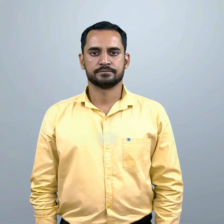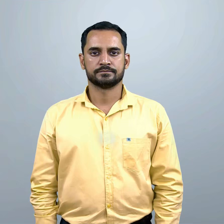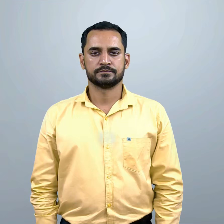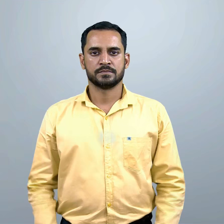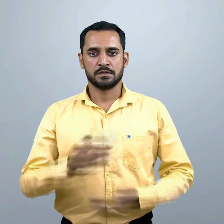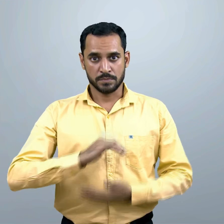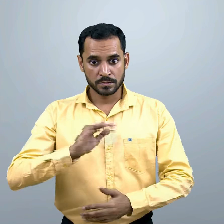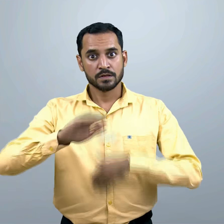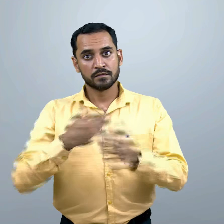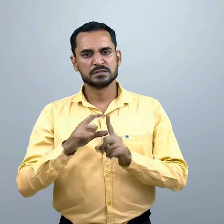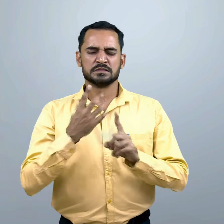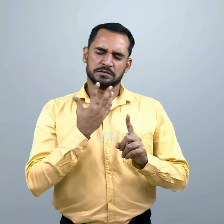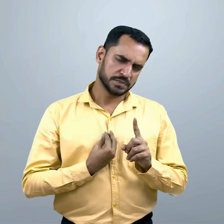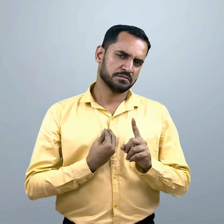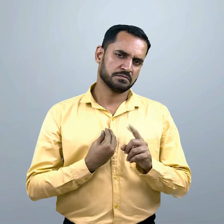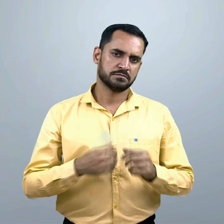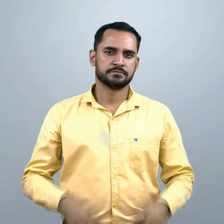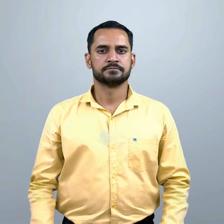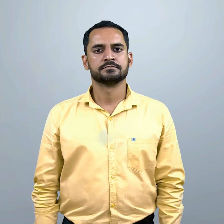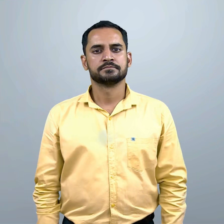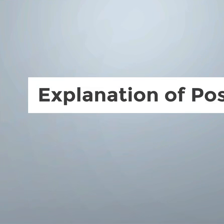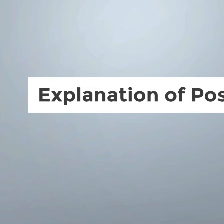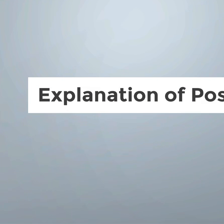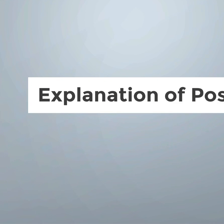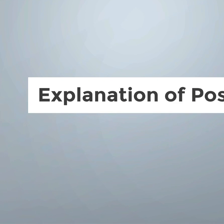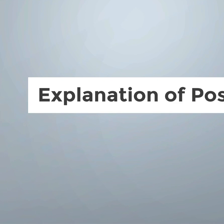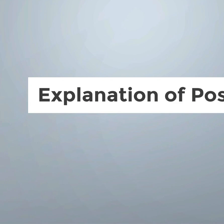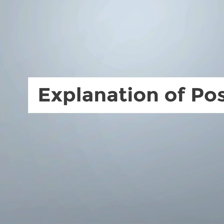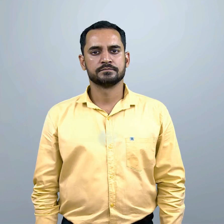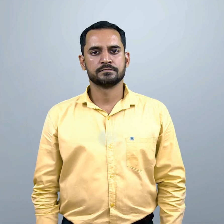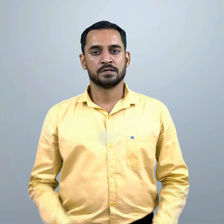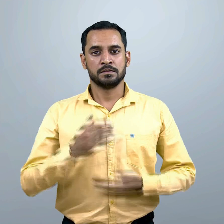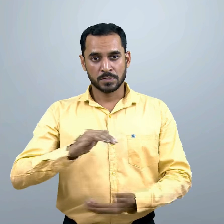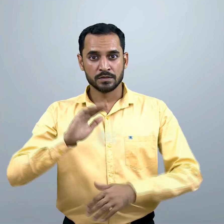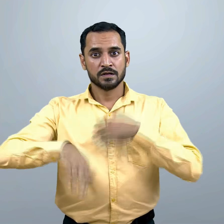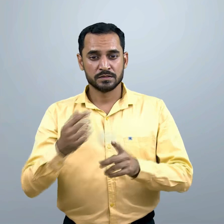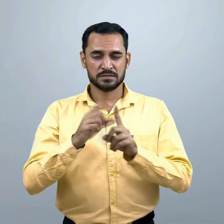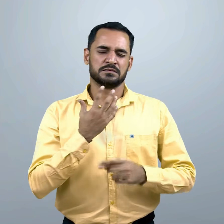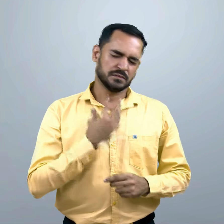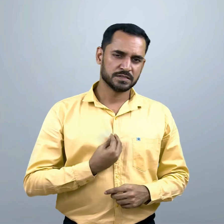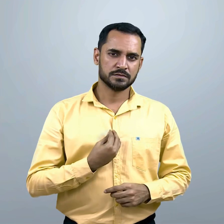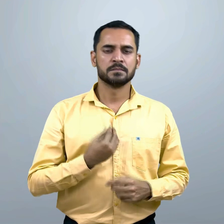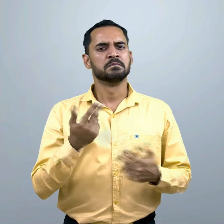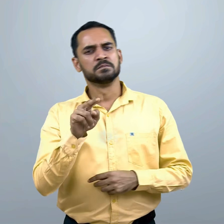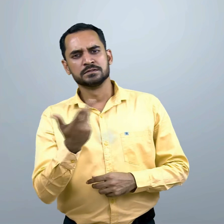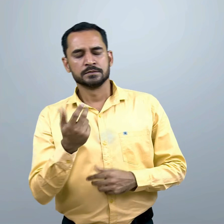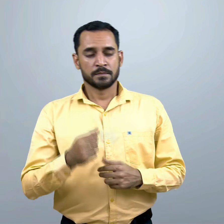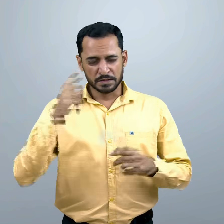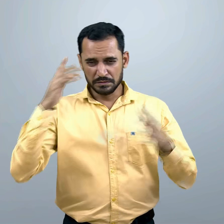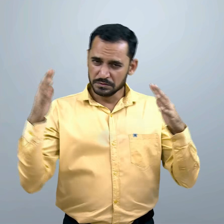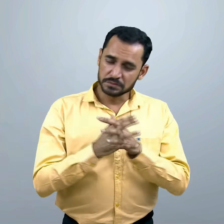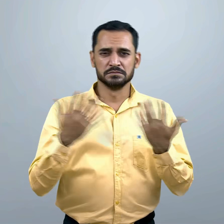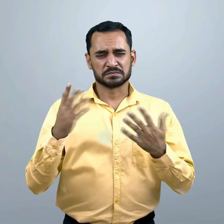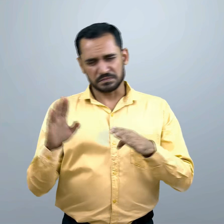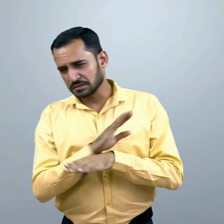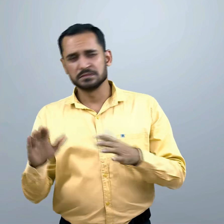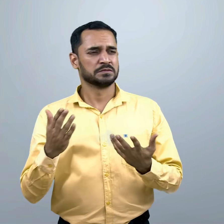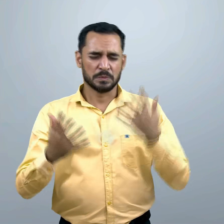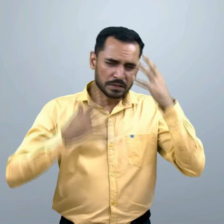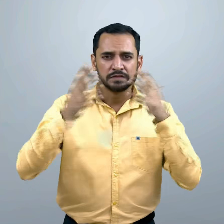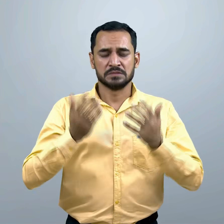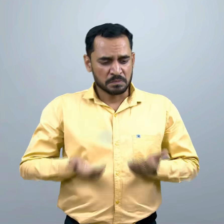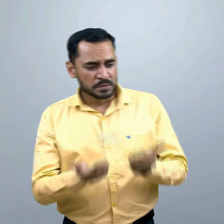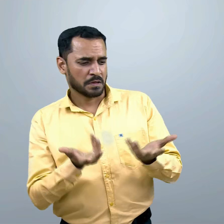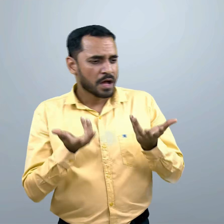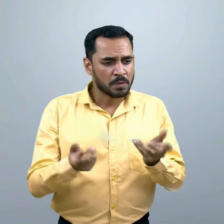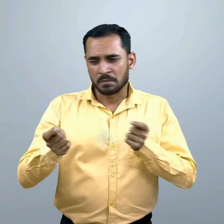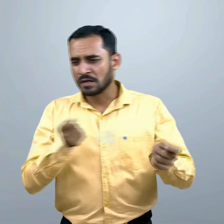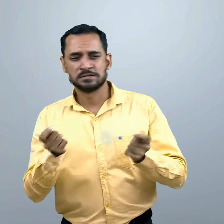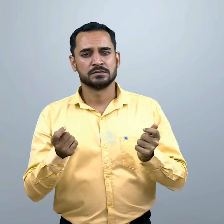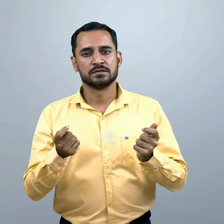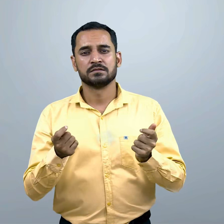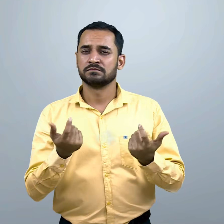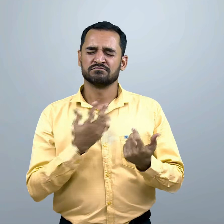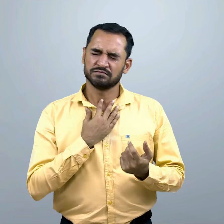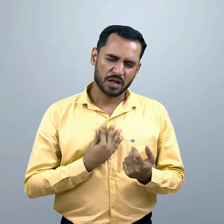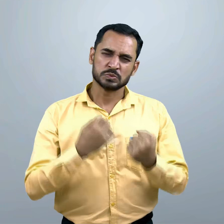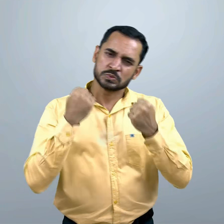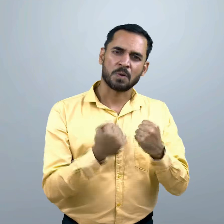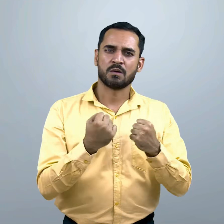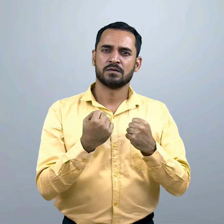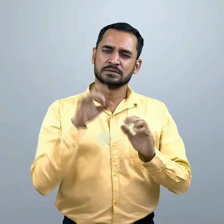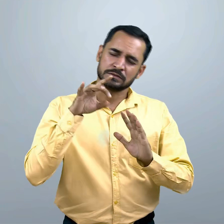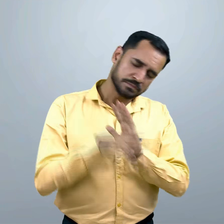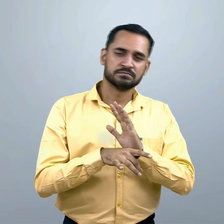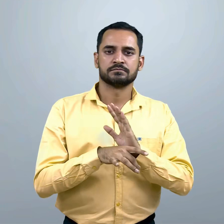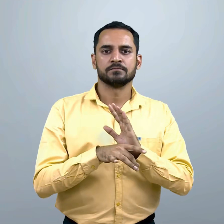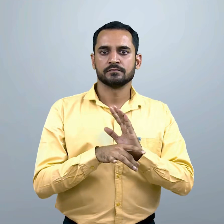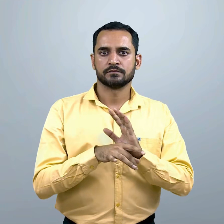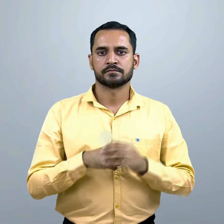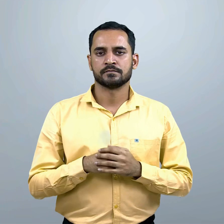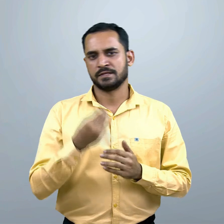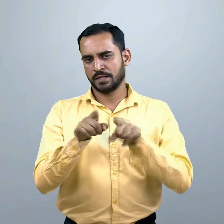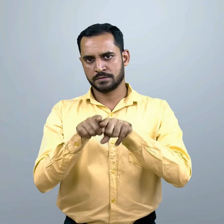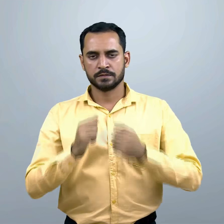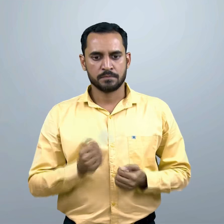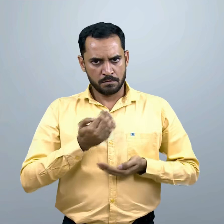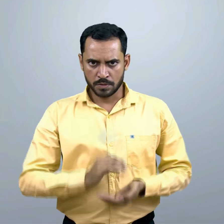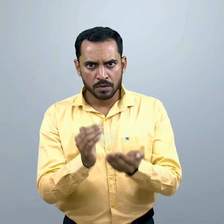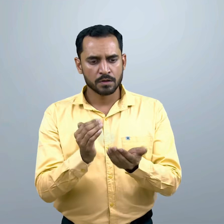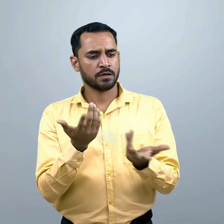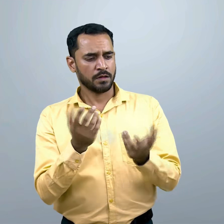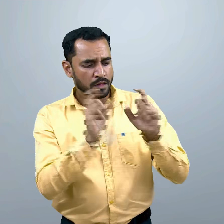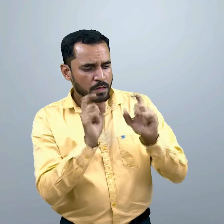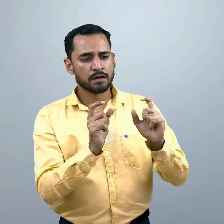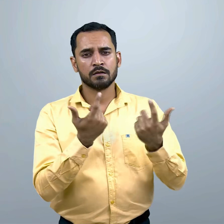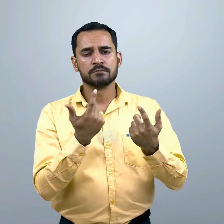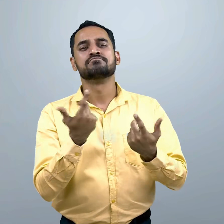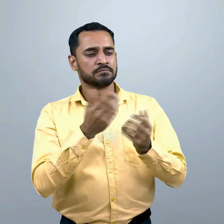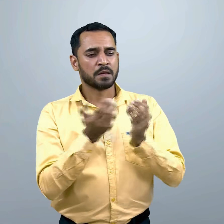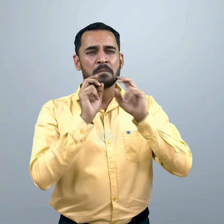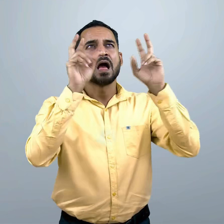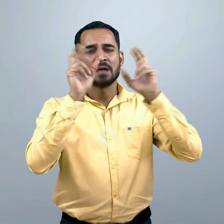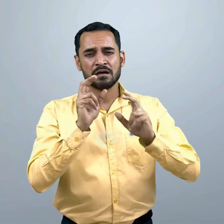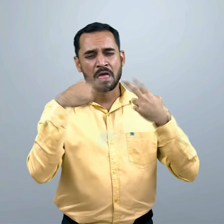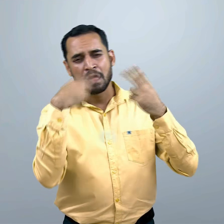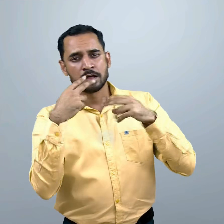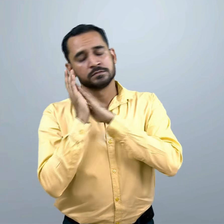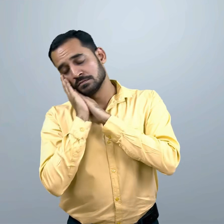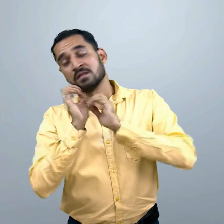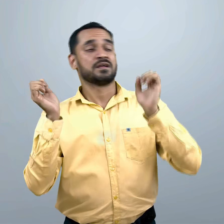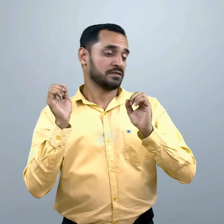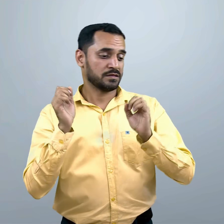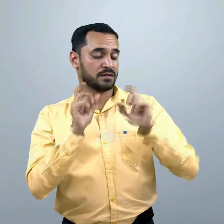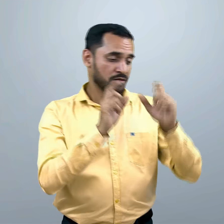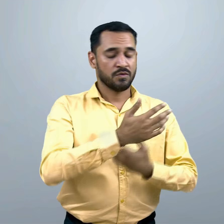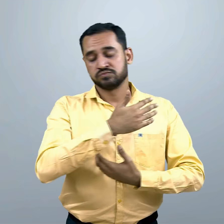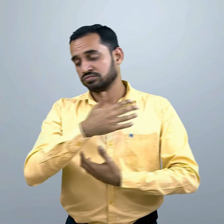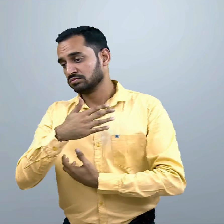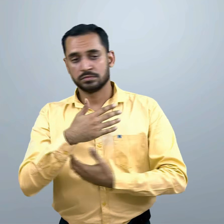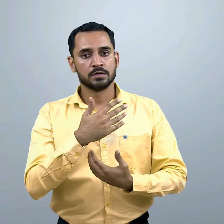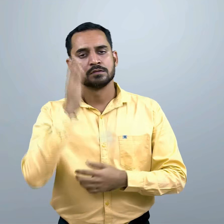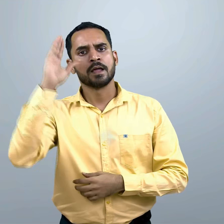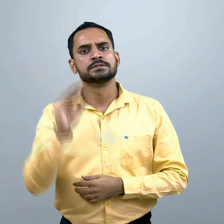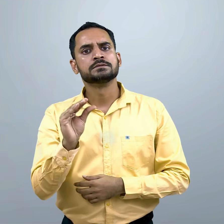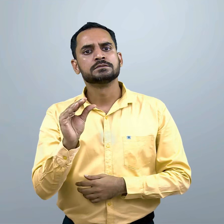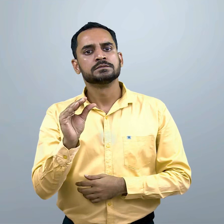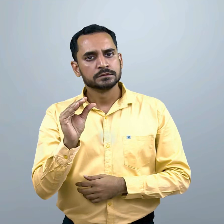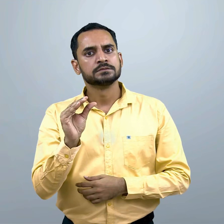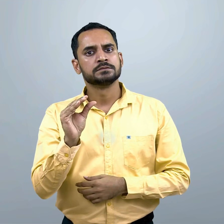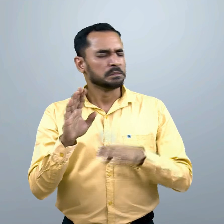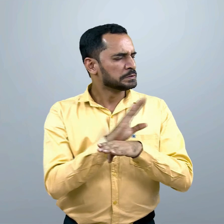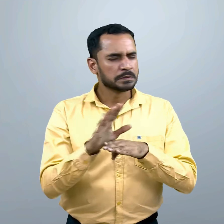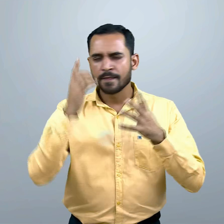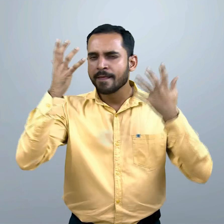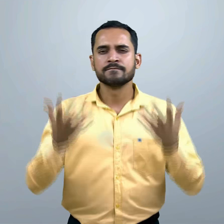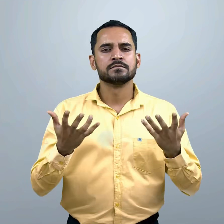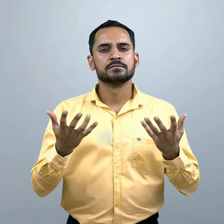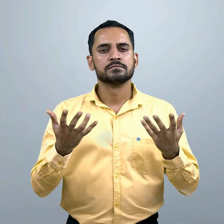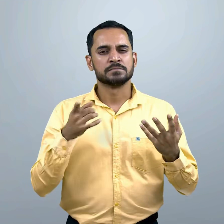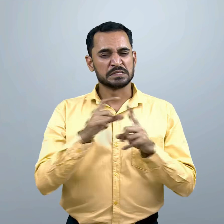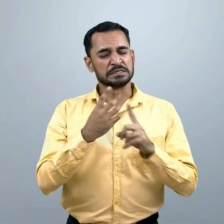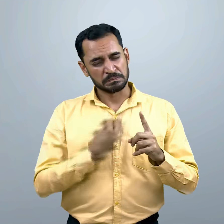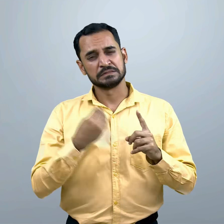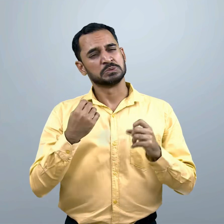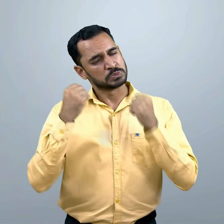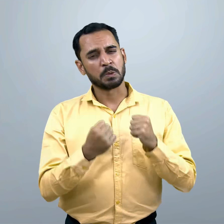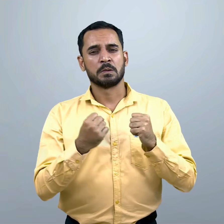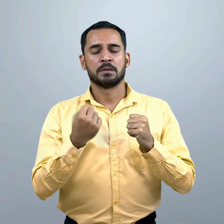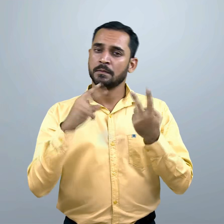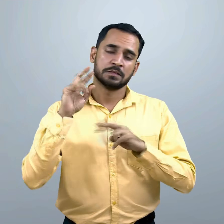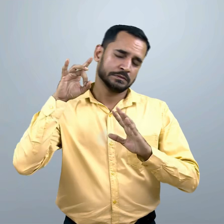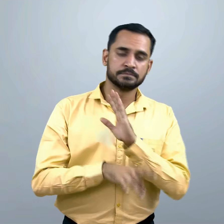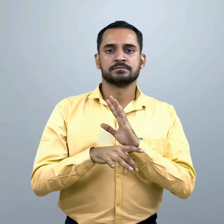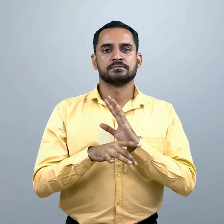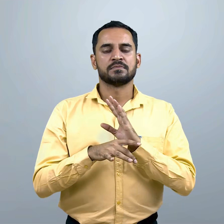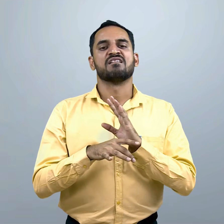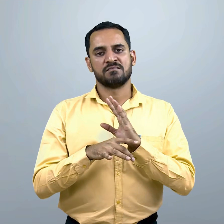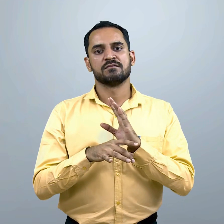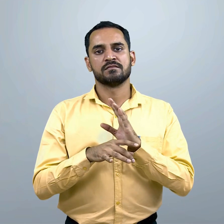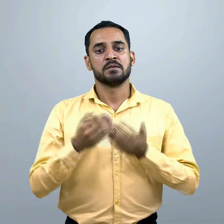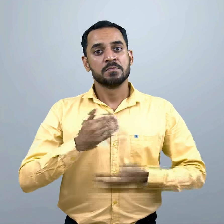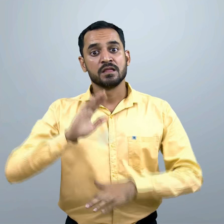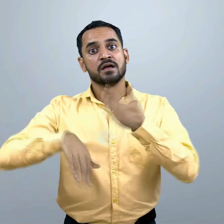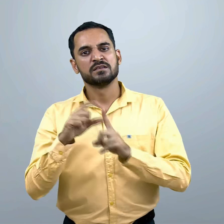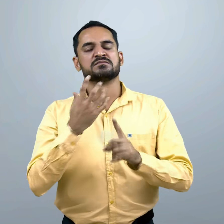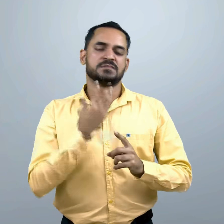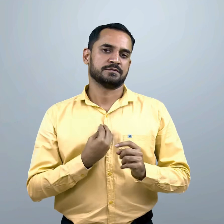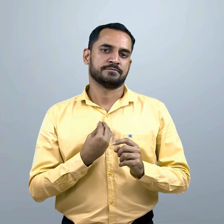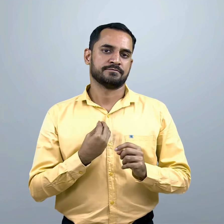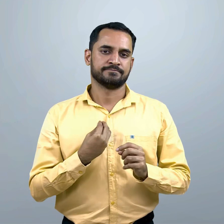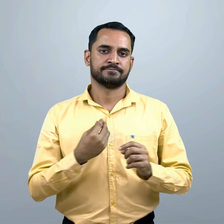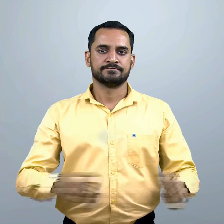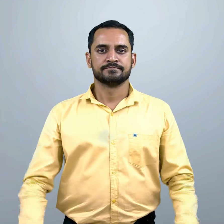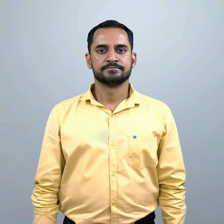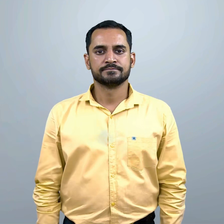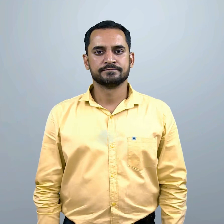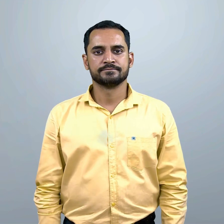Postpatrum Depression